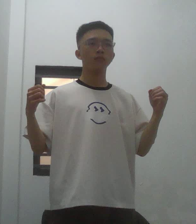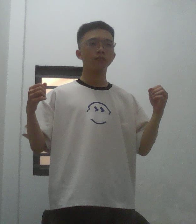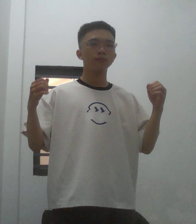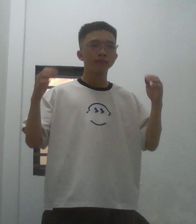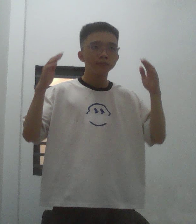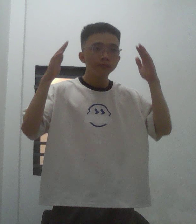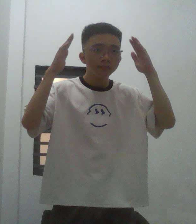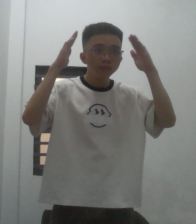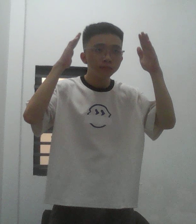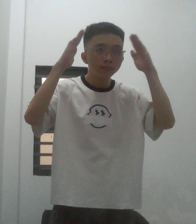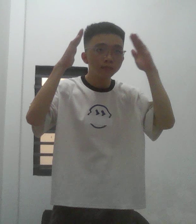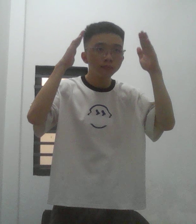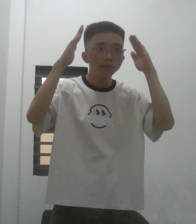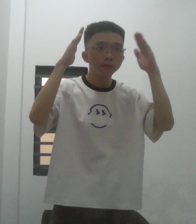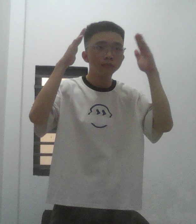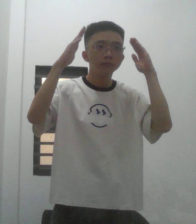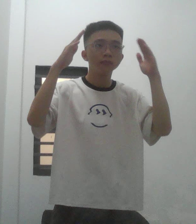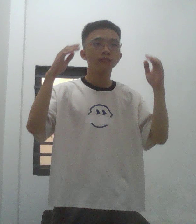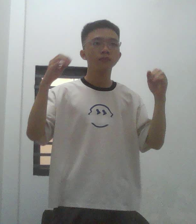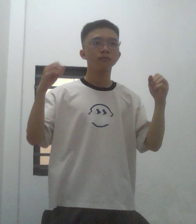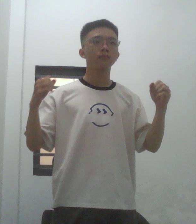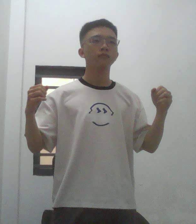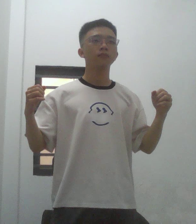xin chao